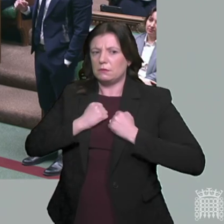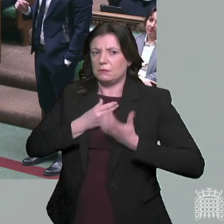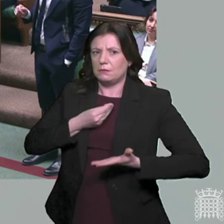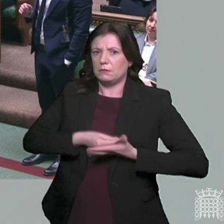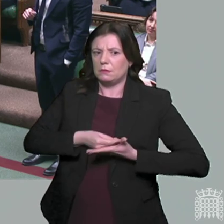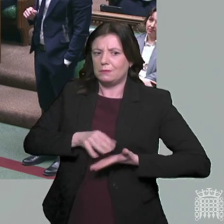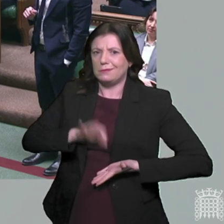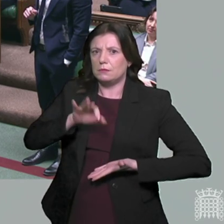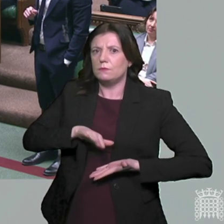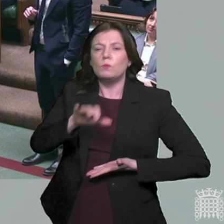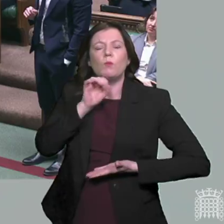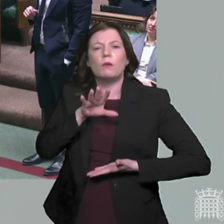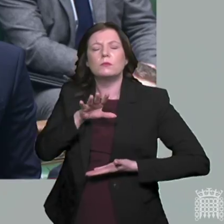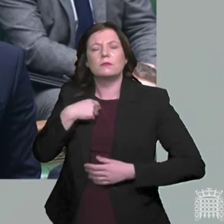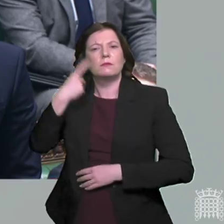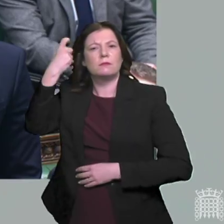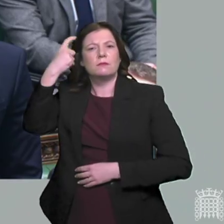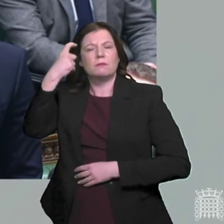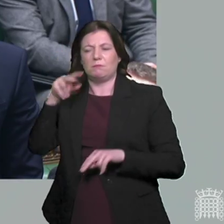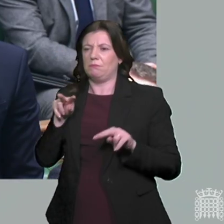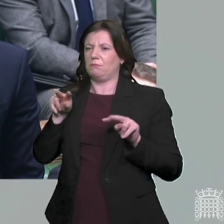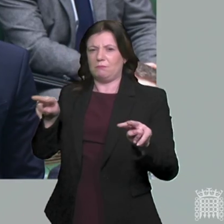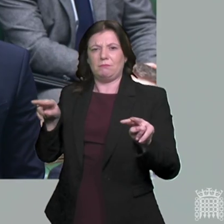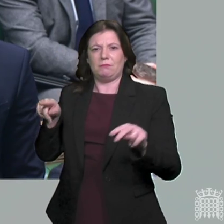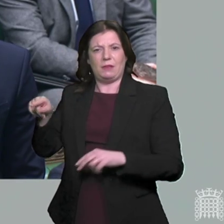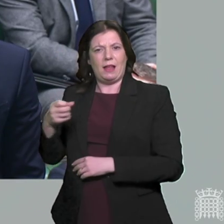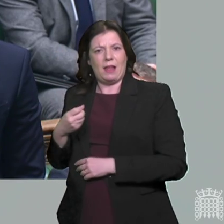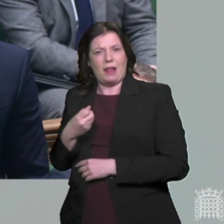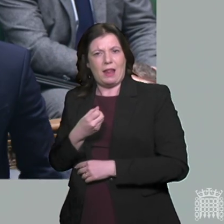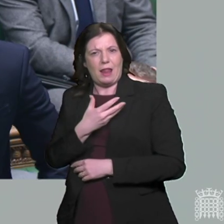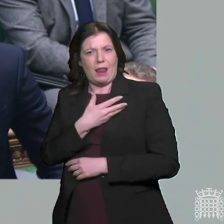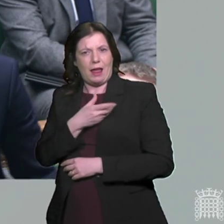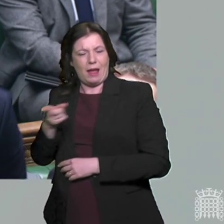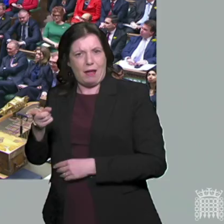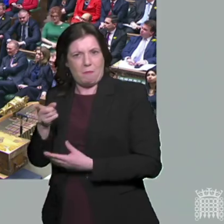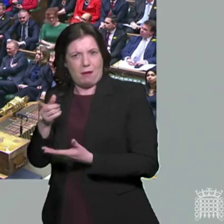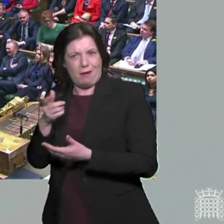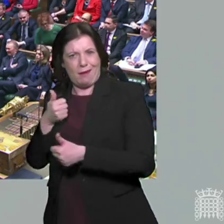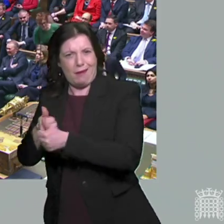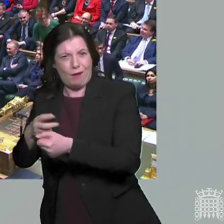Does it hurt the Prime Minister to know that the Labour party believes in Brexit more than he does?